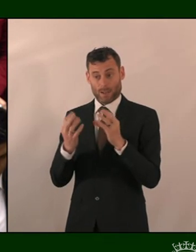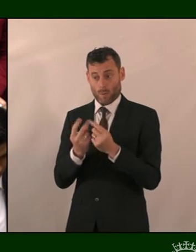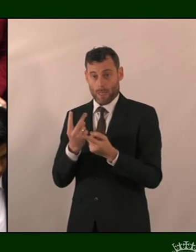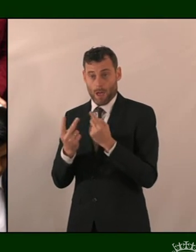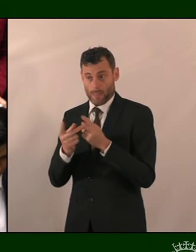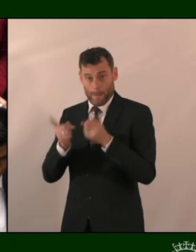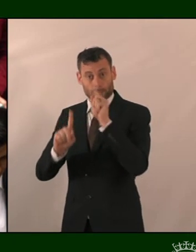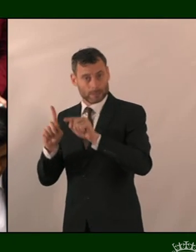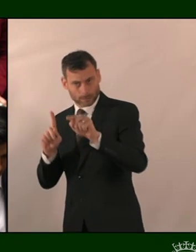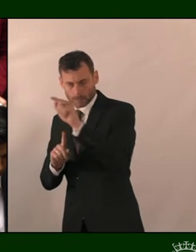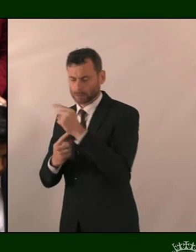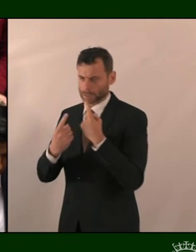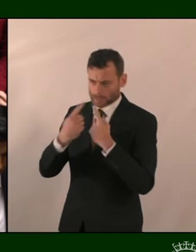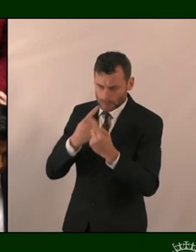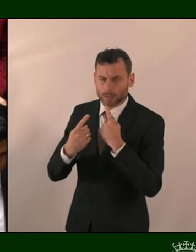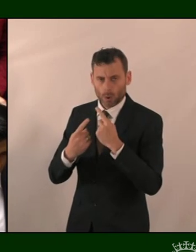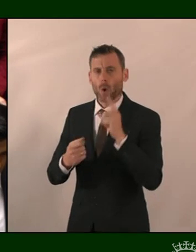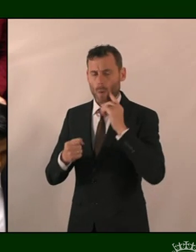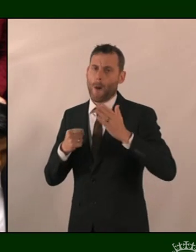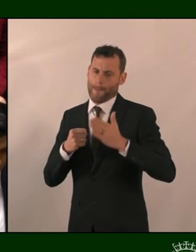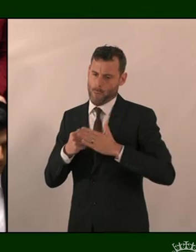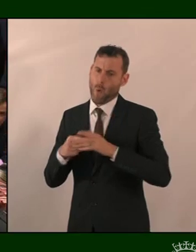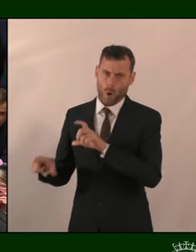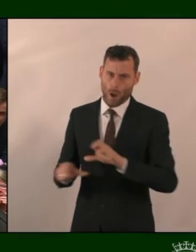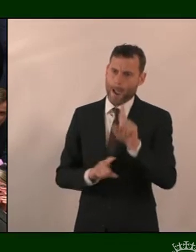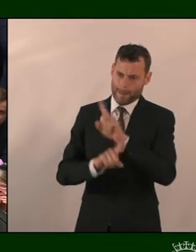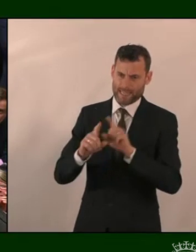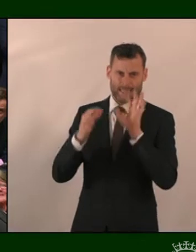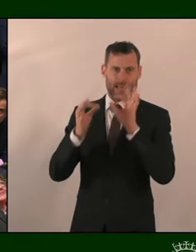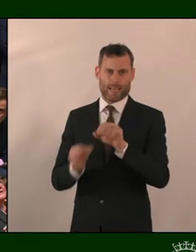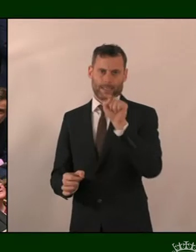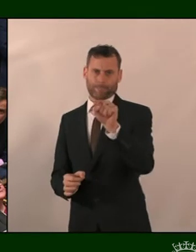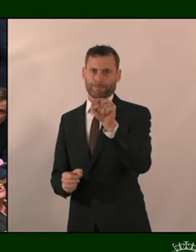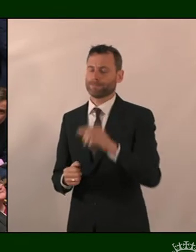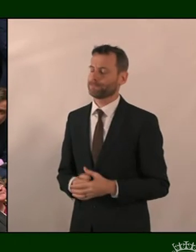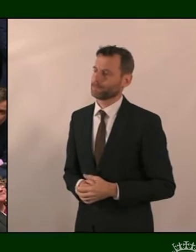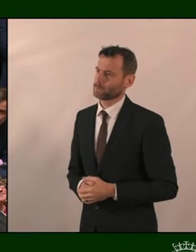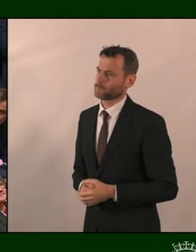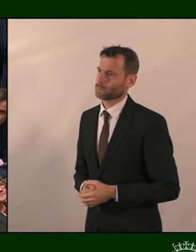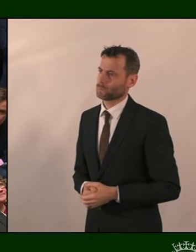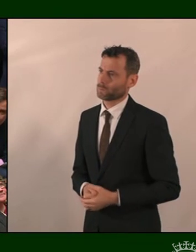In addition to my duties in this House, I shall have further such meetings later today.